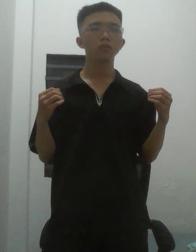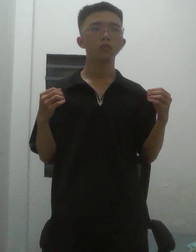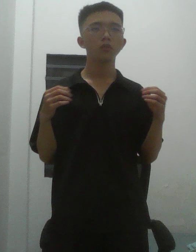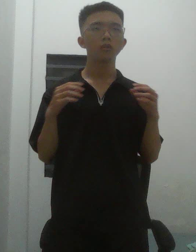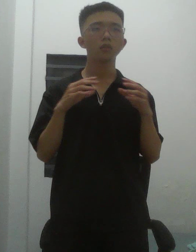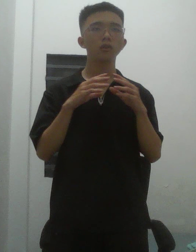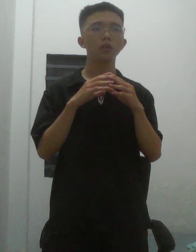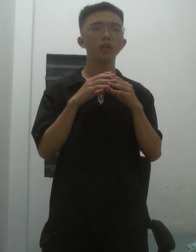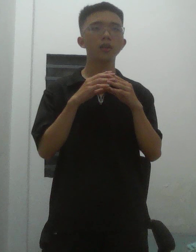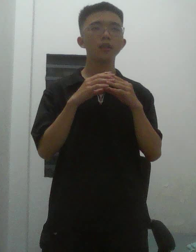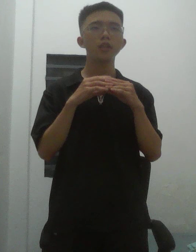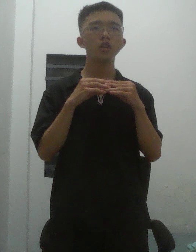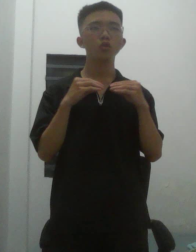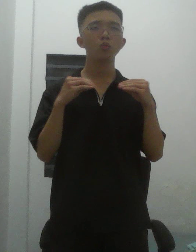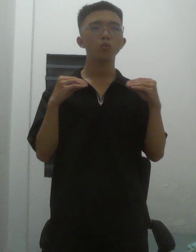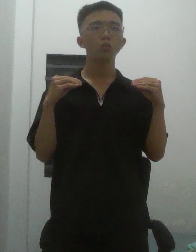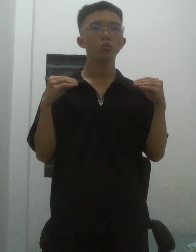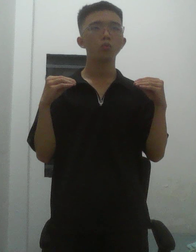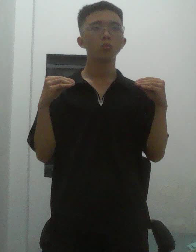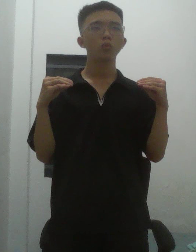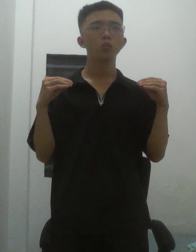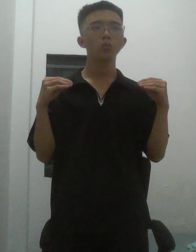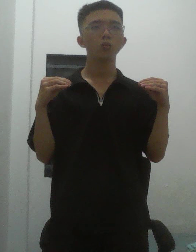nhieu